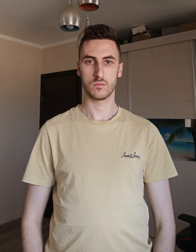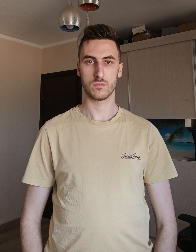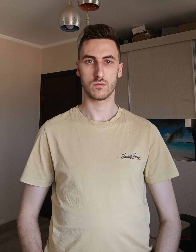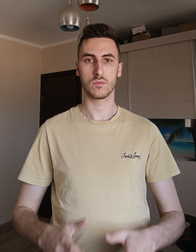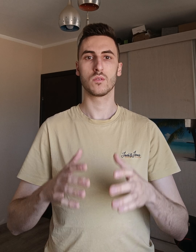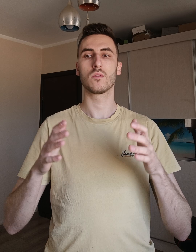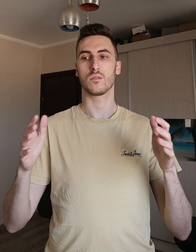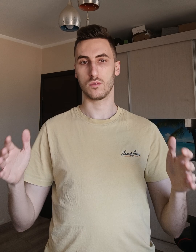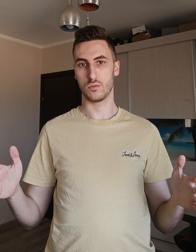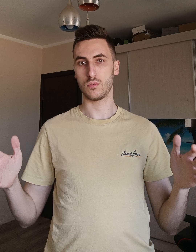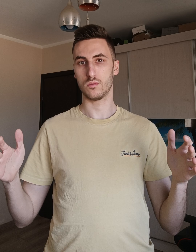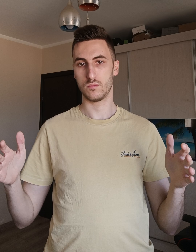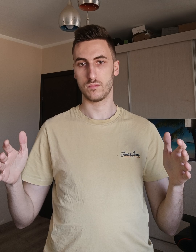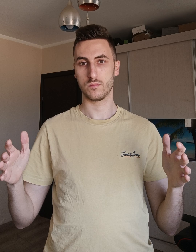גדול